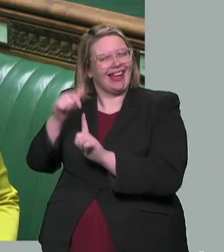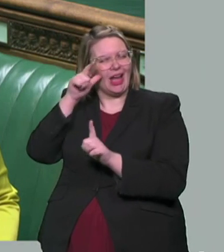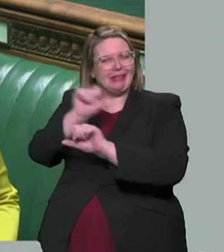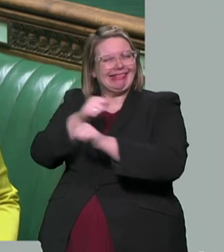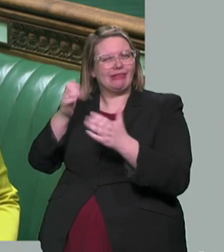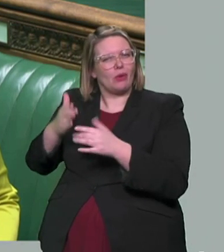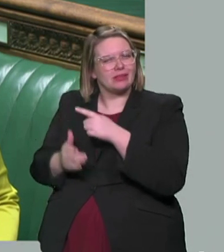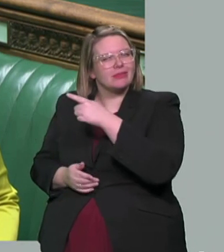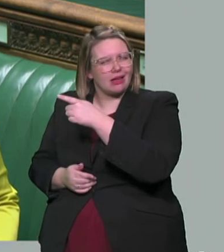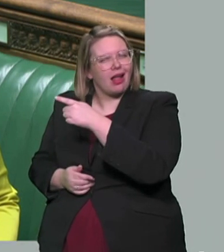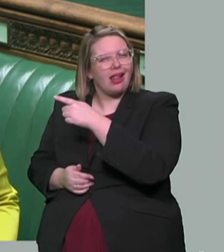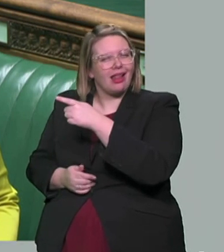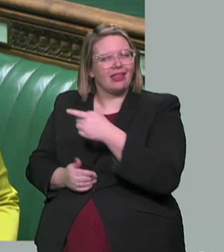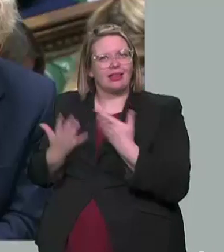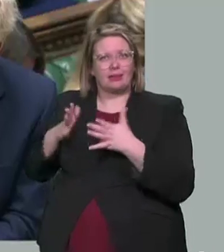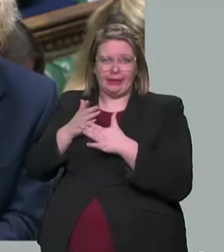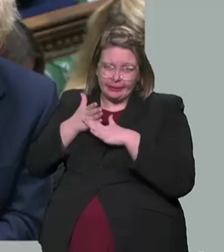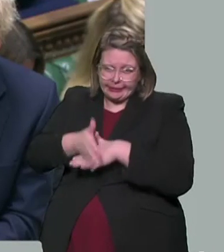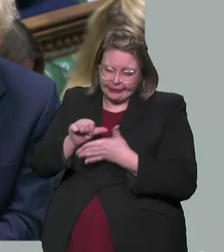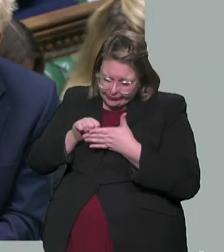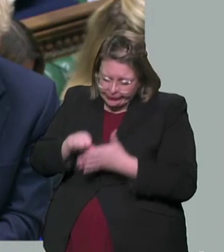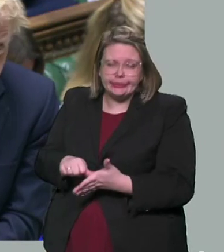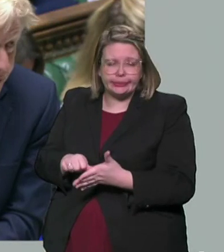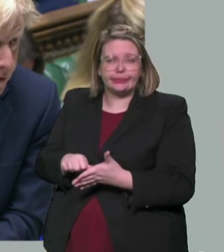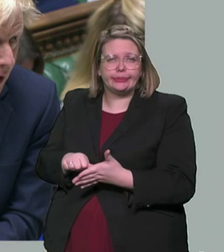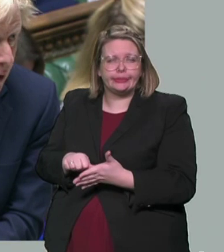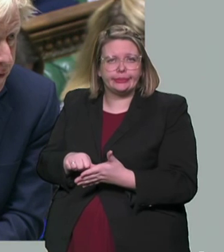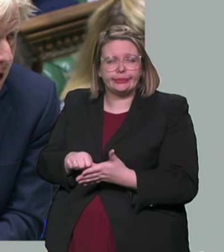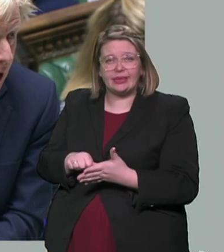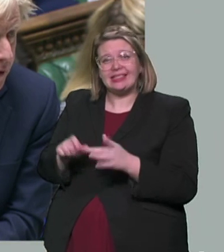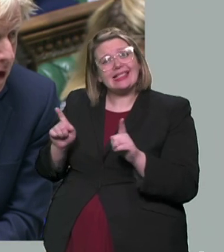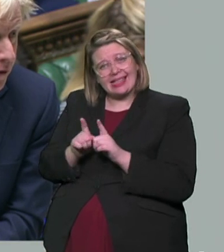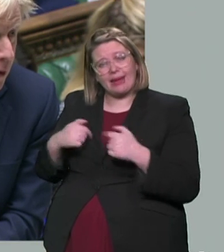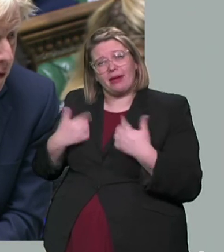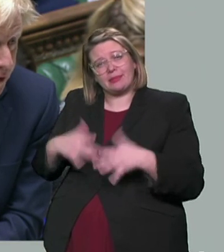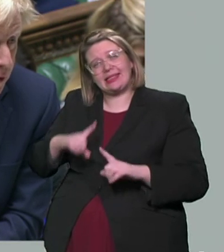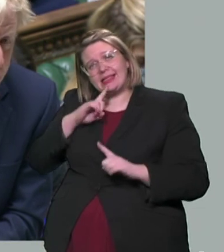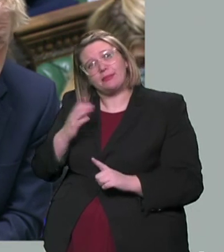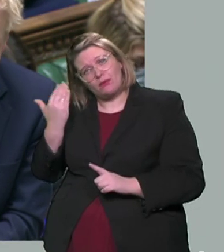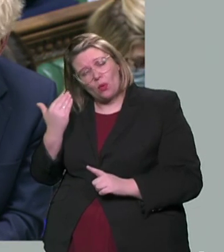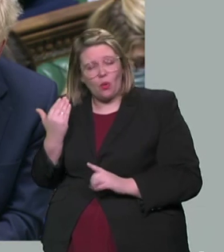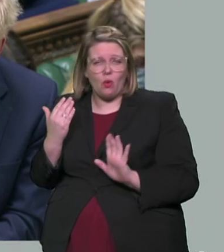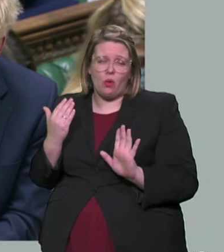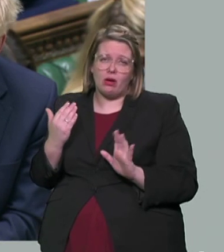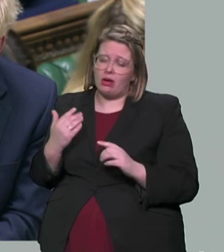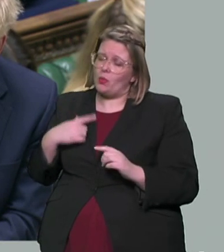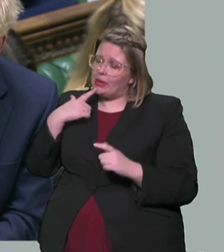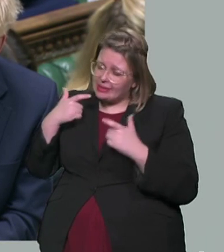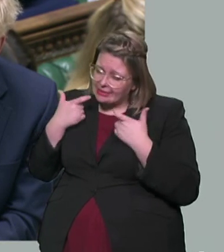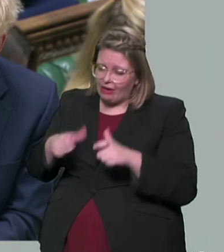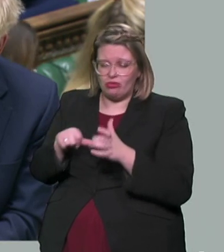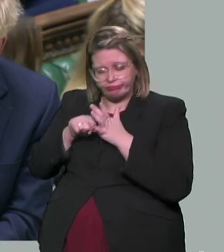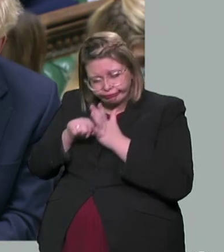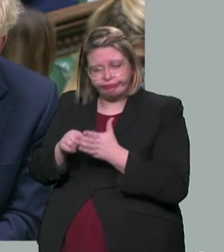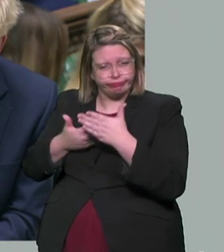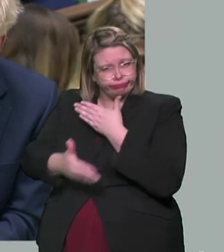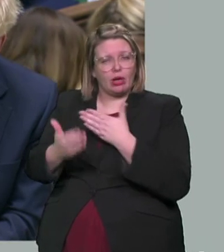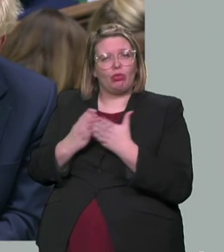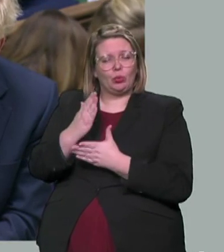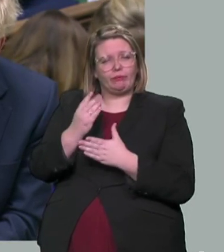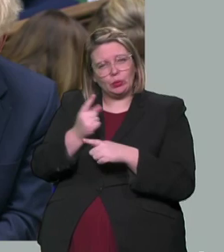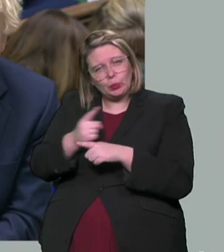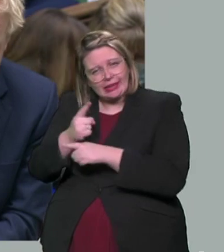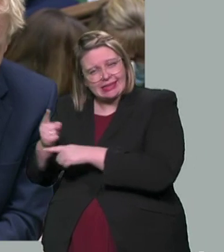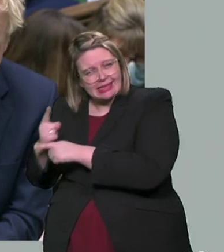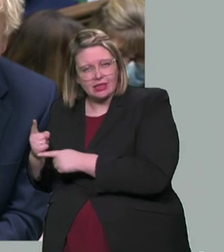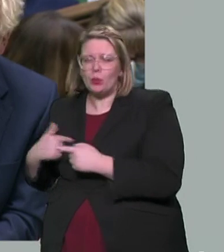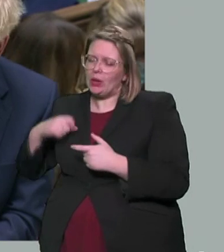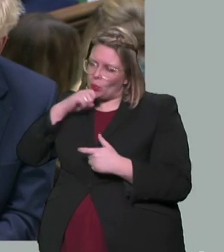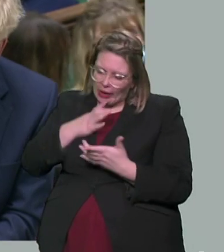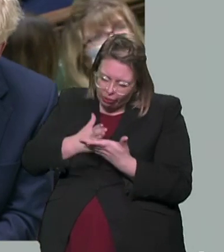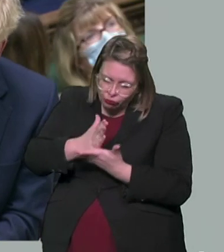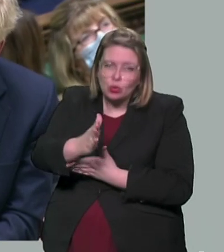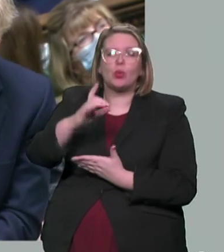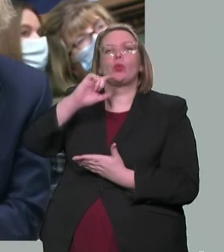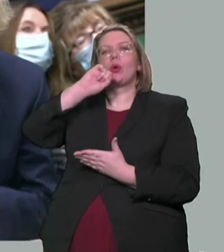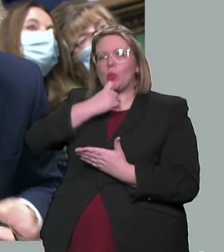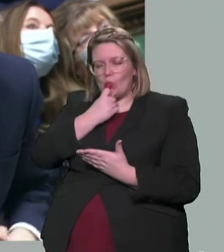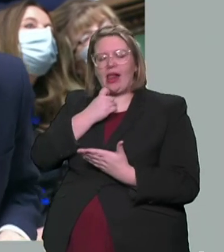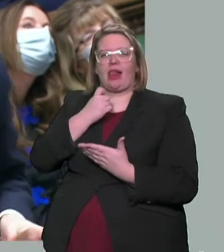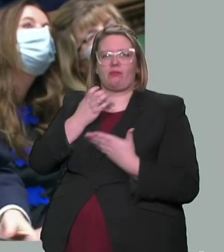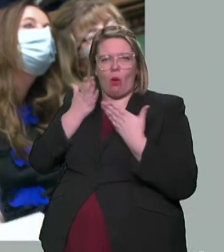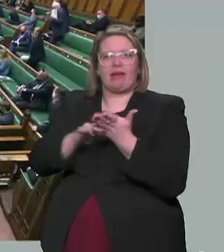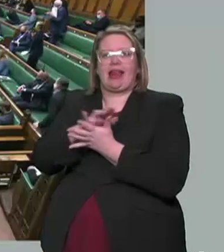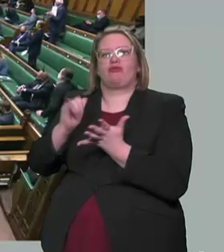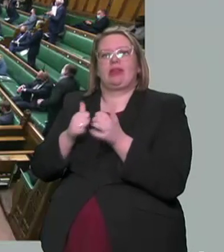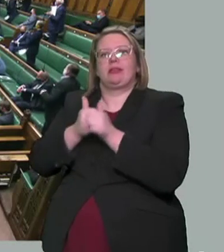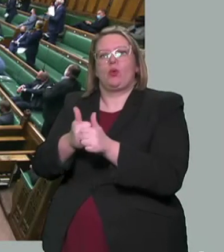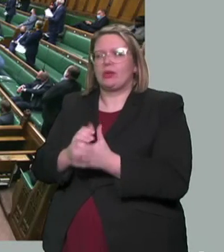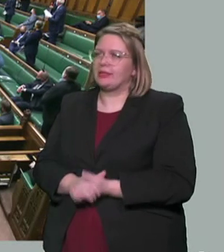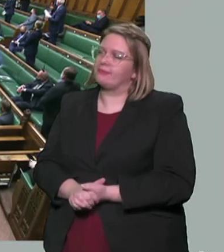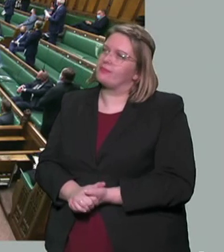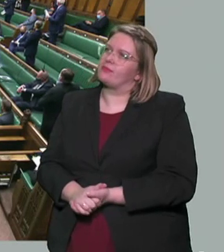I know how difficult it has been for them, and as I said to the House and to the country, it will continue to be difficult in the course of the next few weeks, but we will get through it, and we will give the NHS all the support it needs.